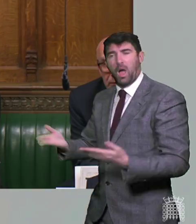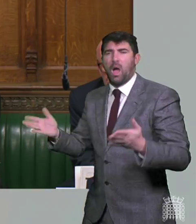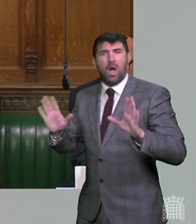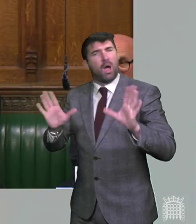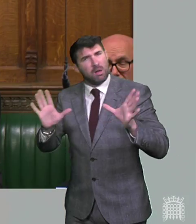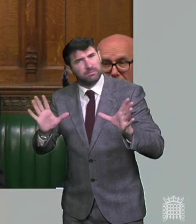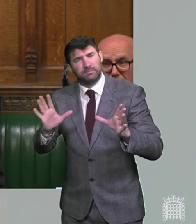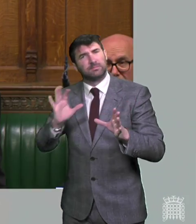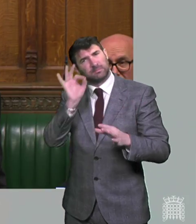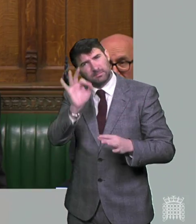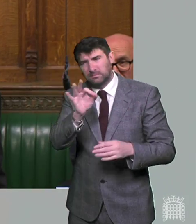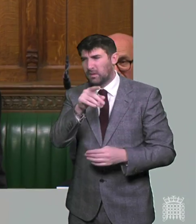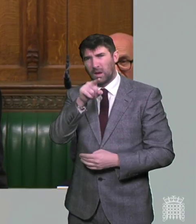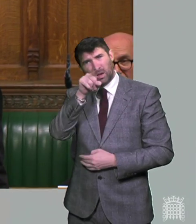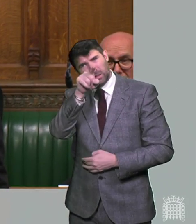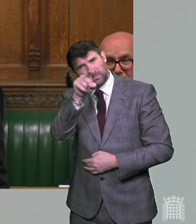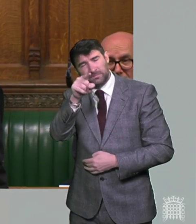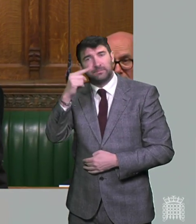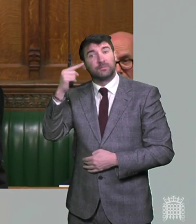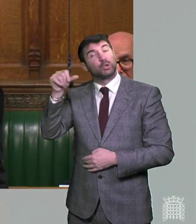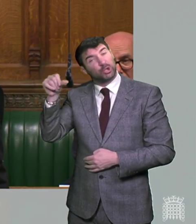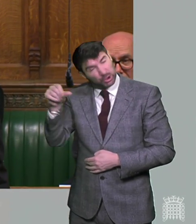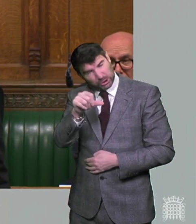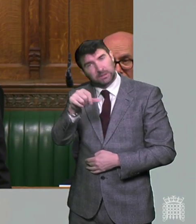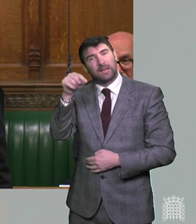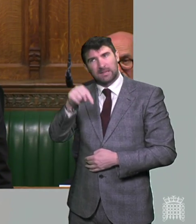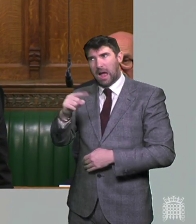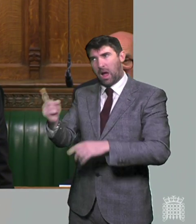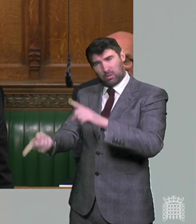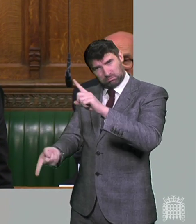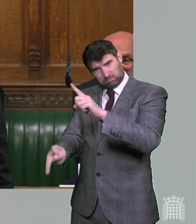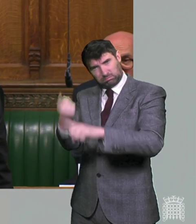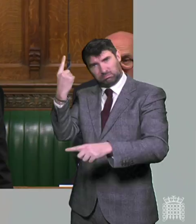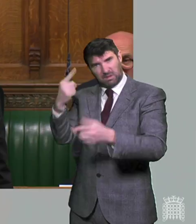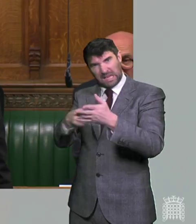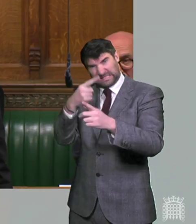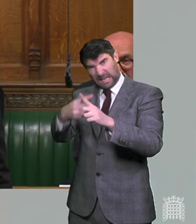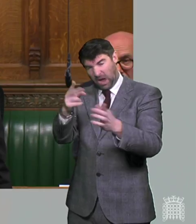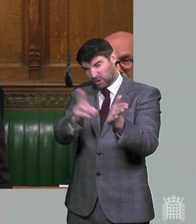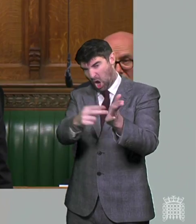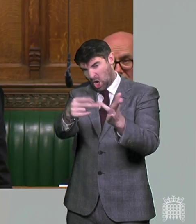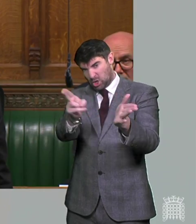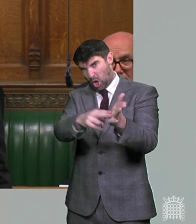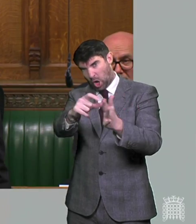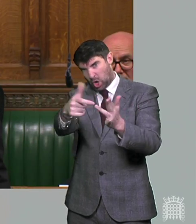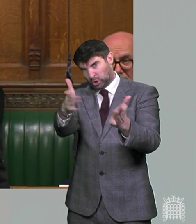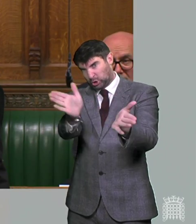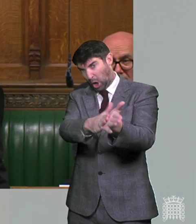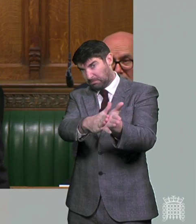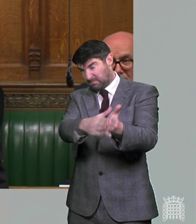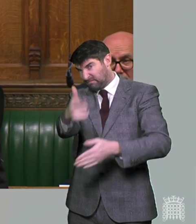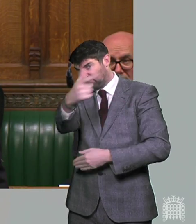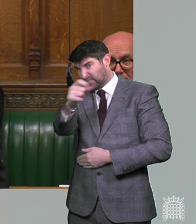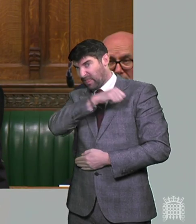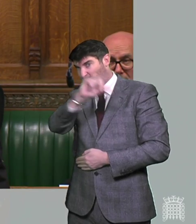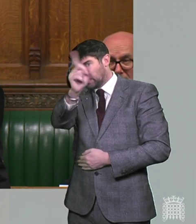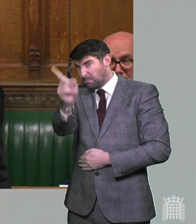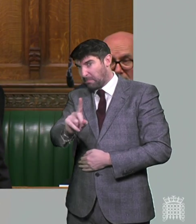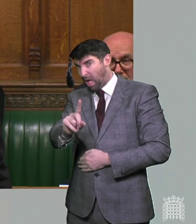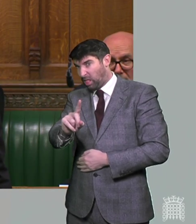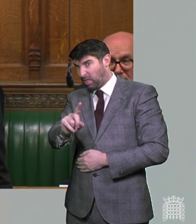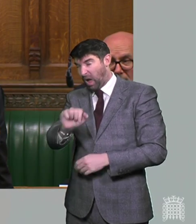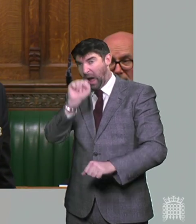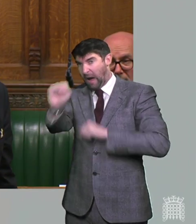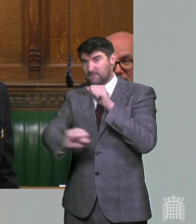Will he take the opportunity to tax the 70,000 non-doms who are getting away with avoiding tax?